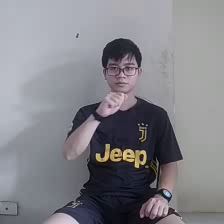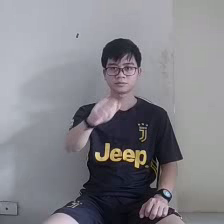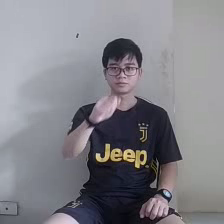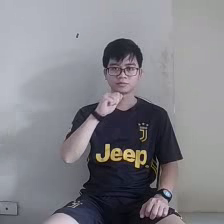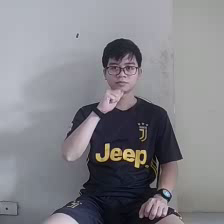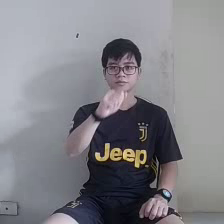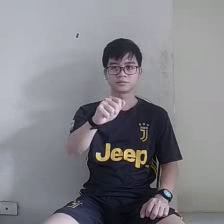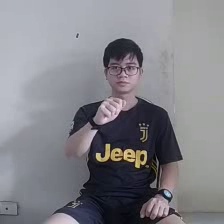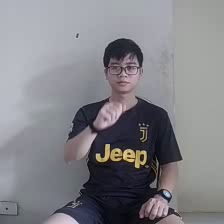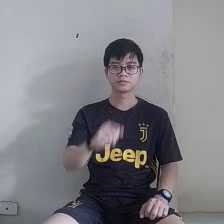Phỏng vấn